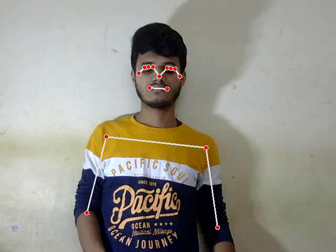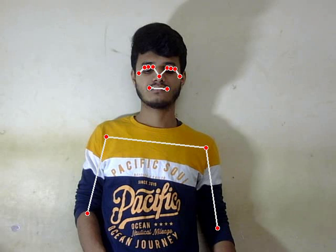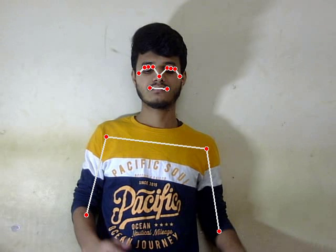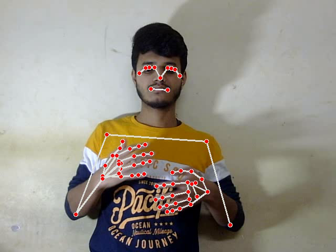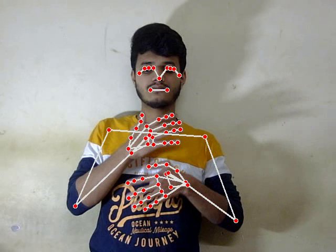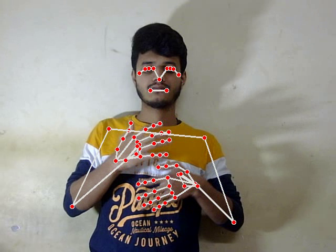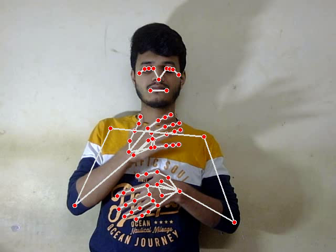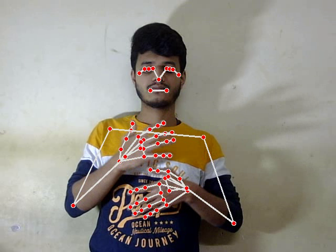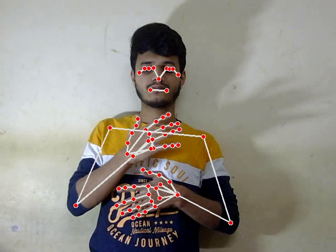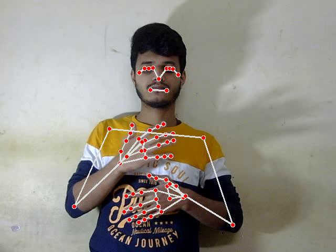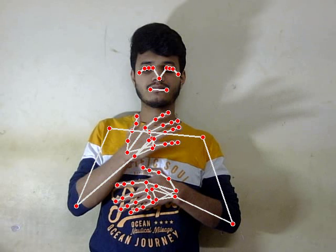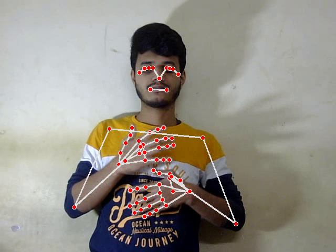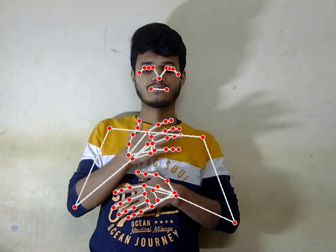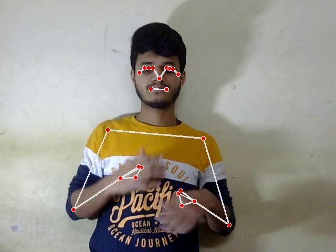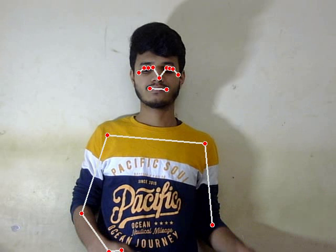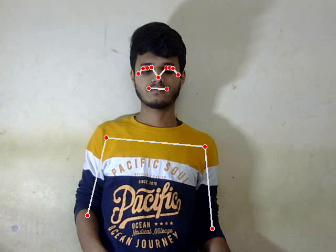happy